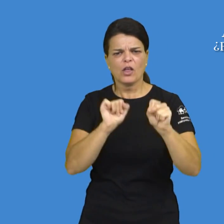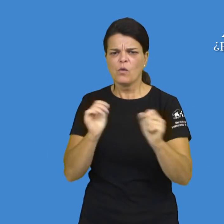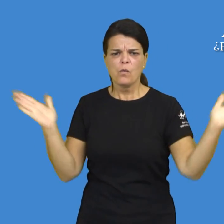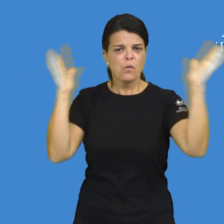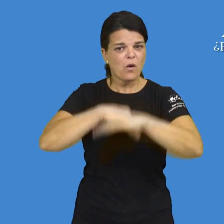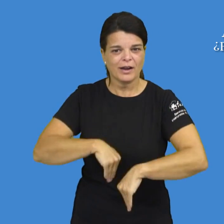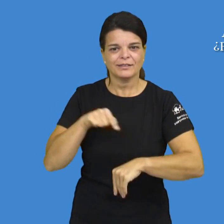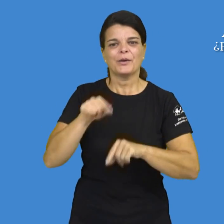haber no